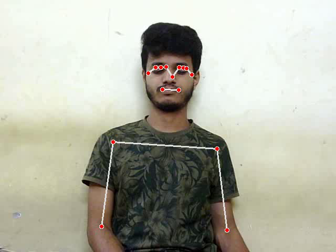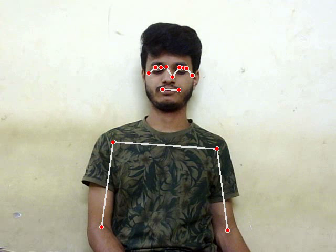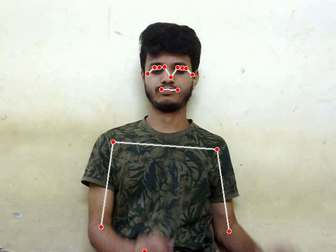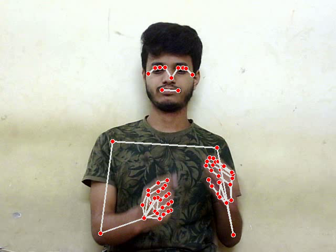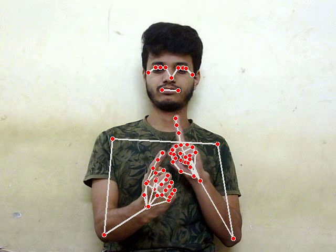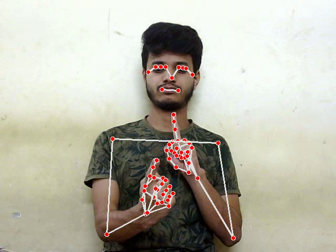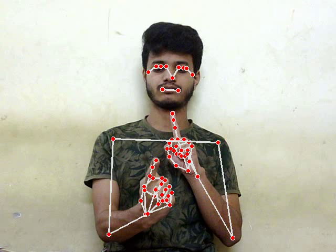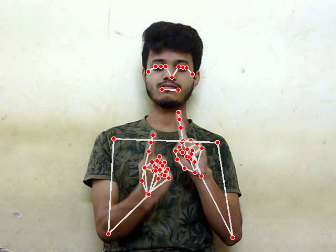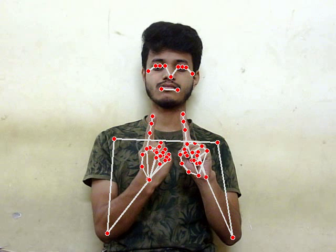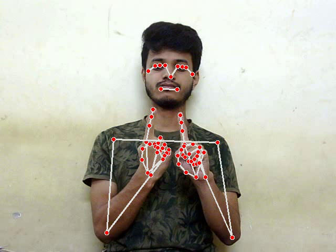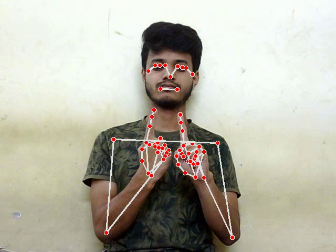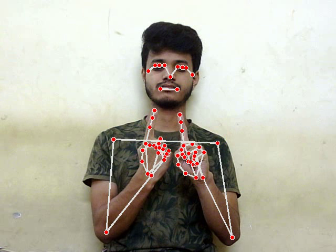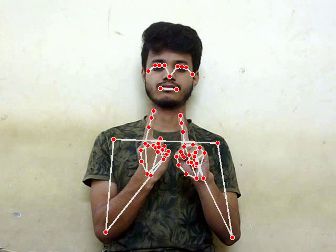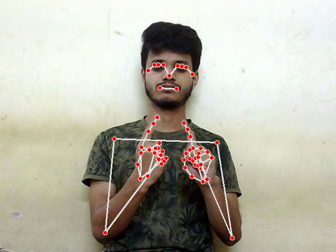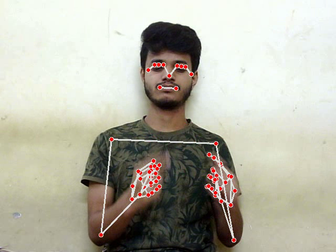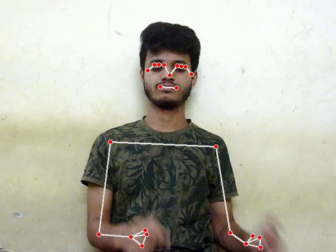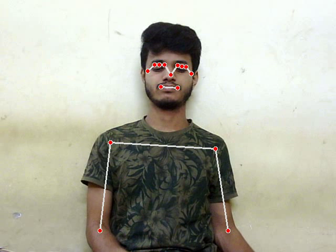meet